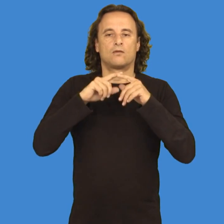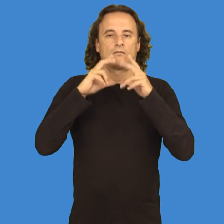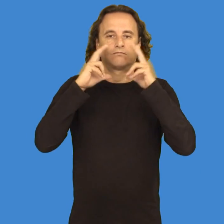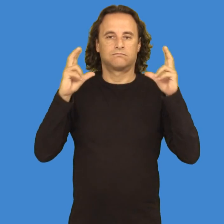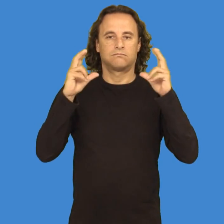gordo